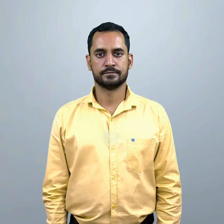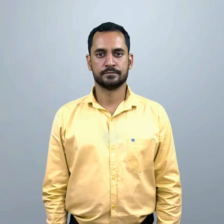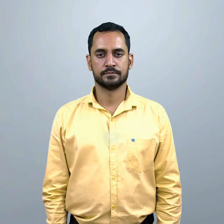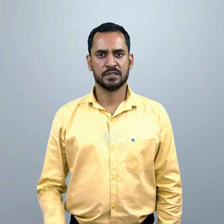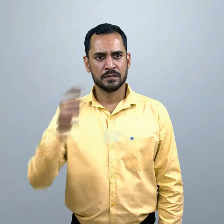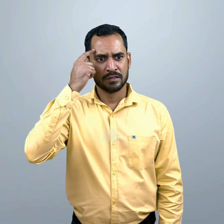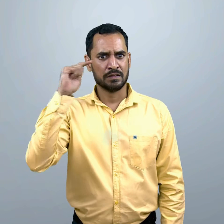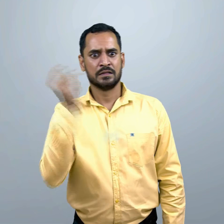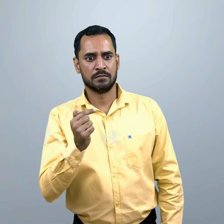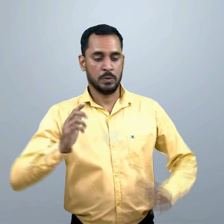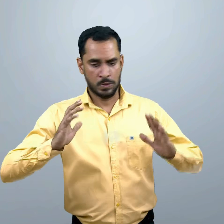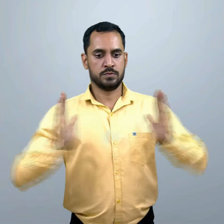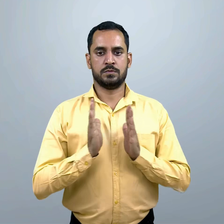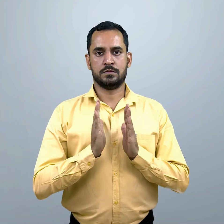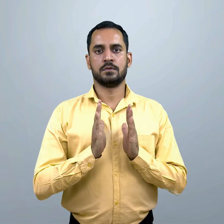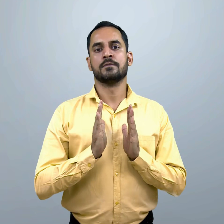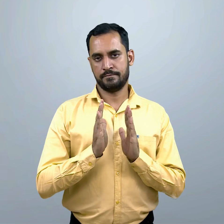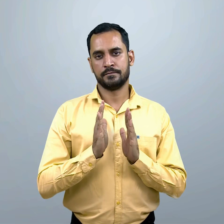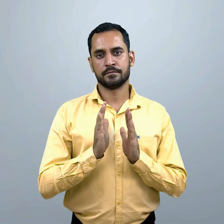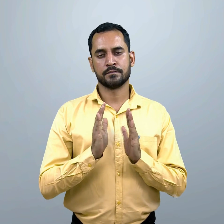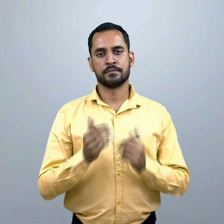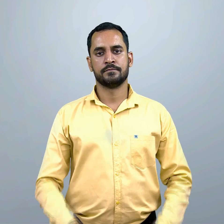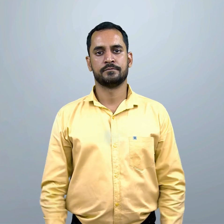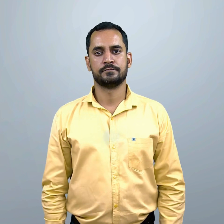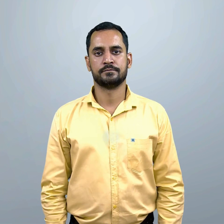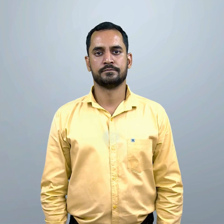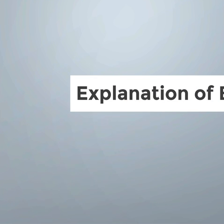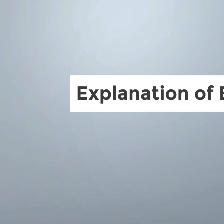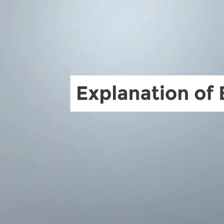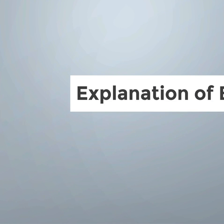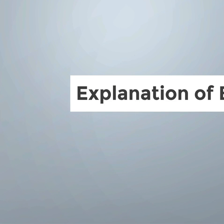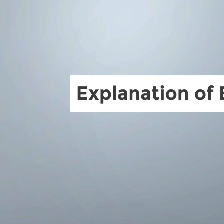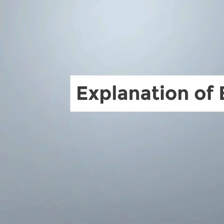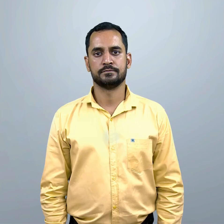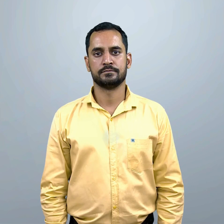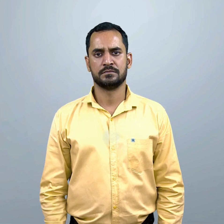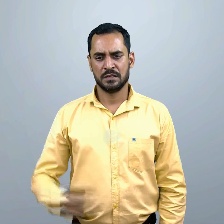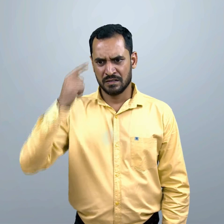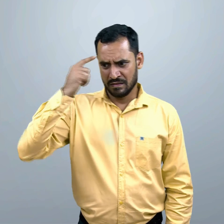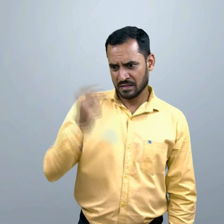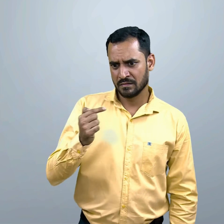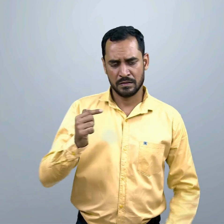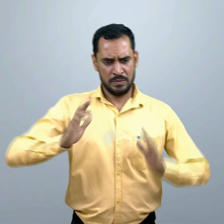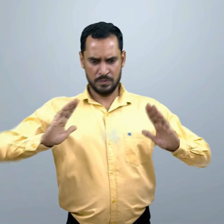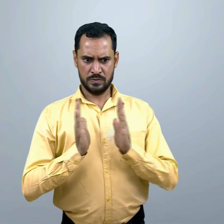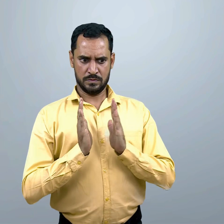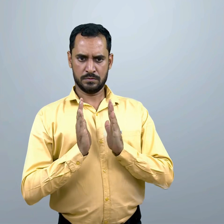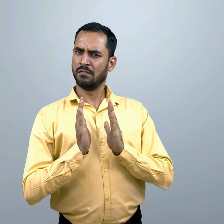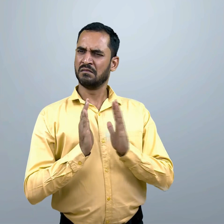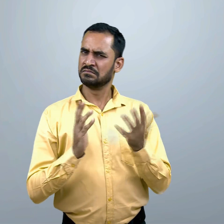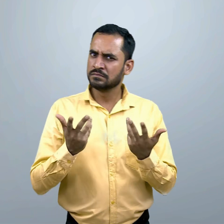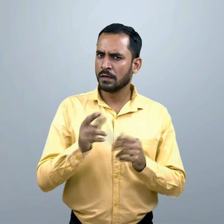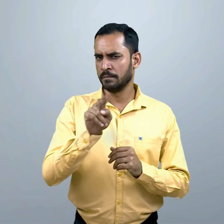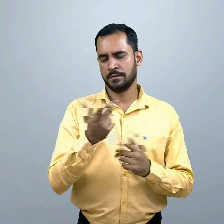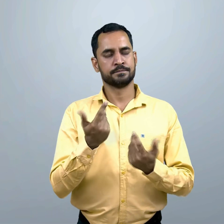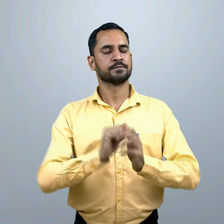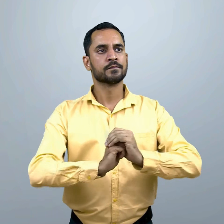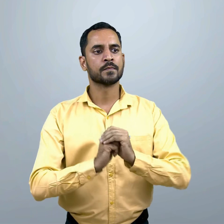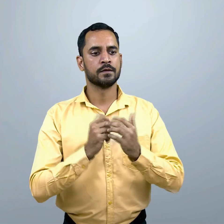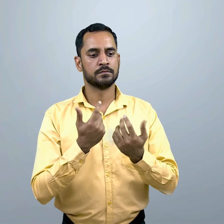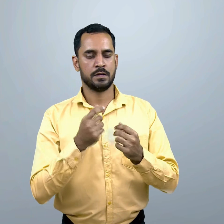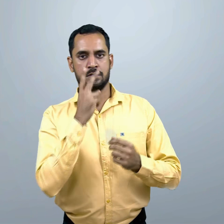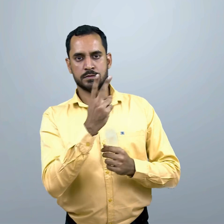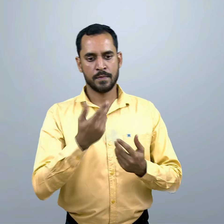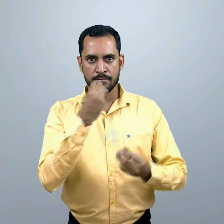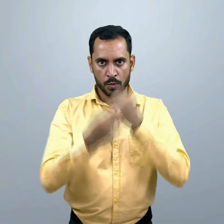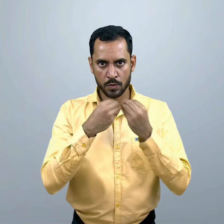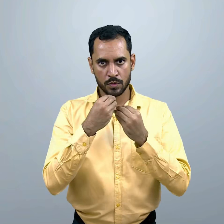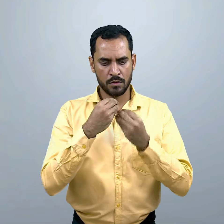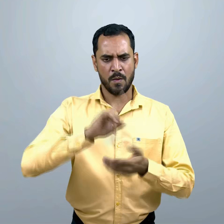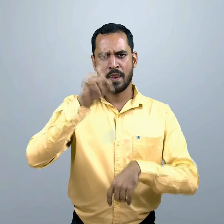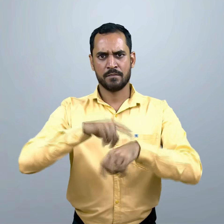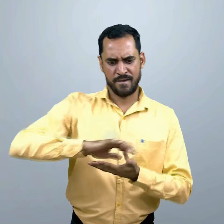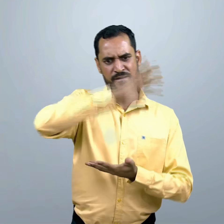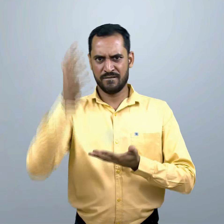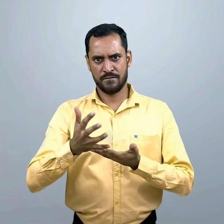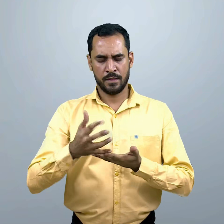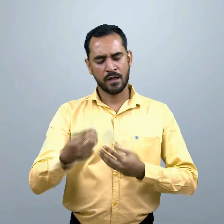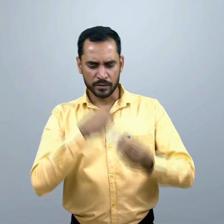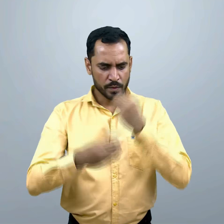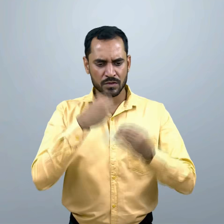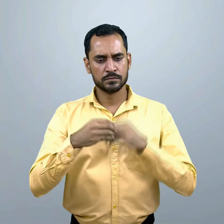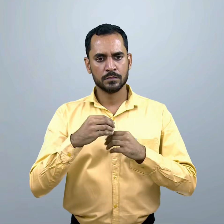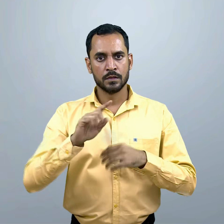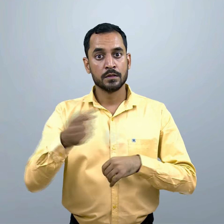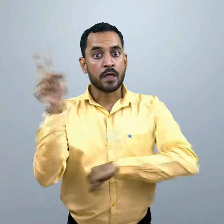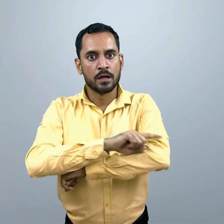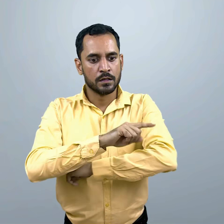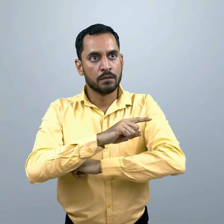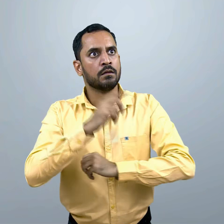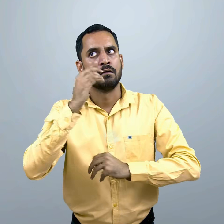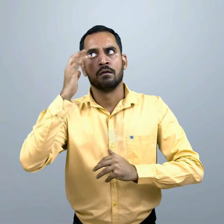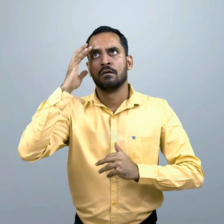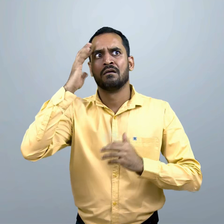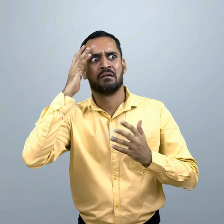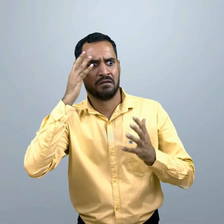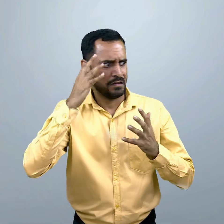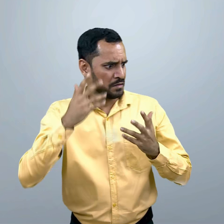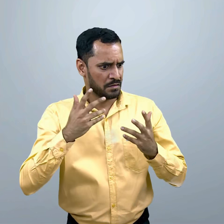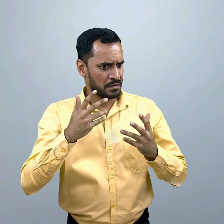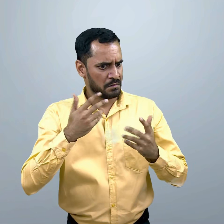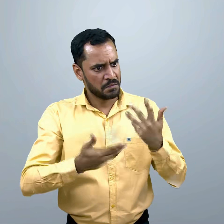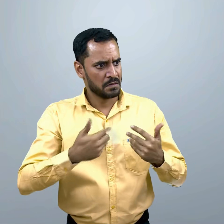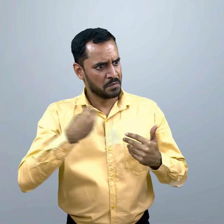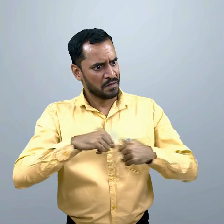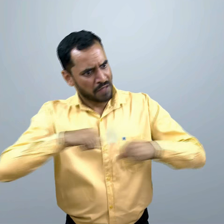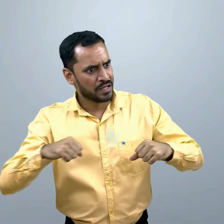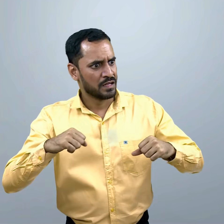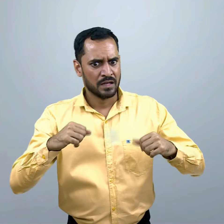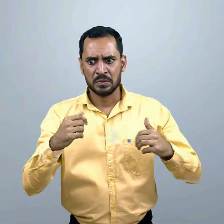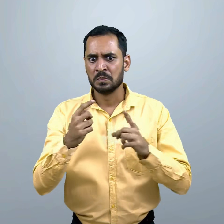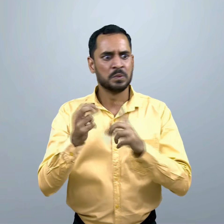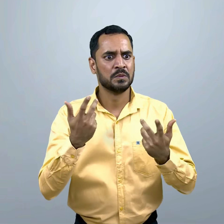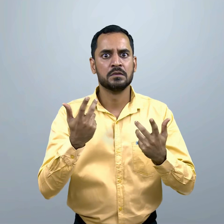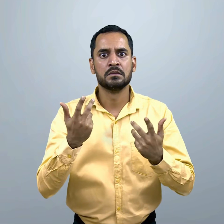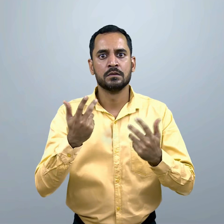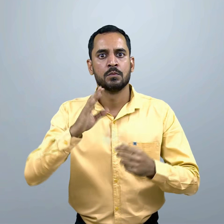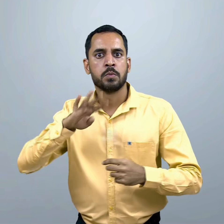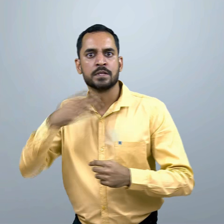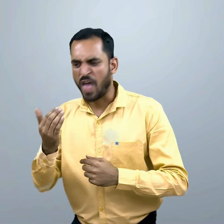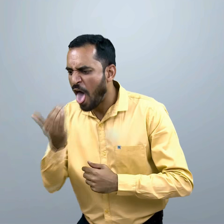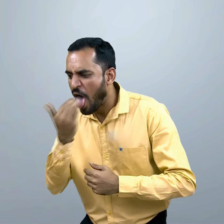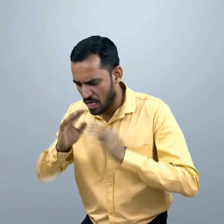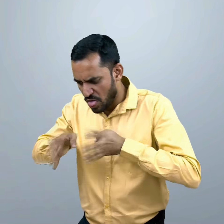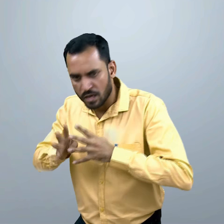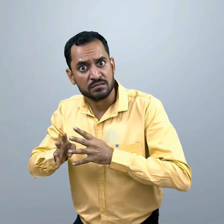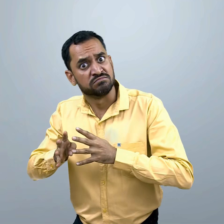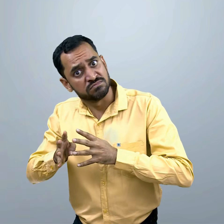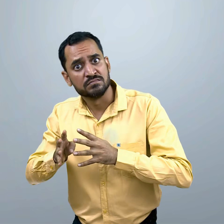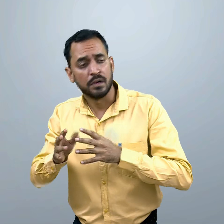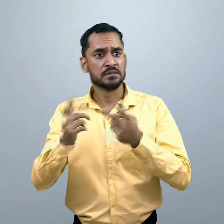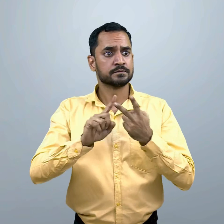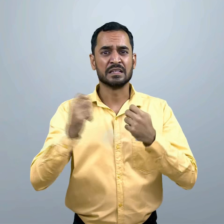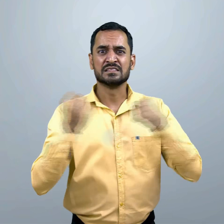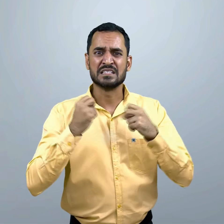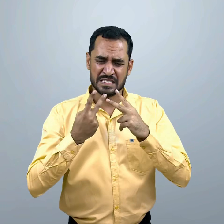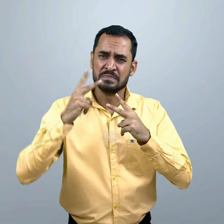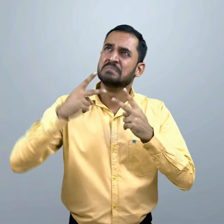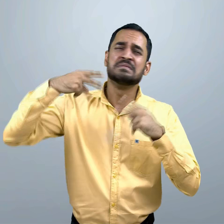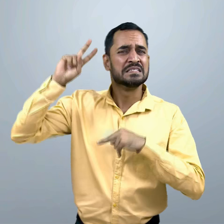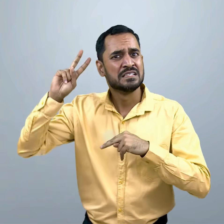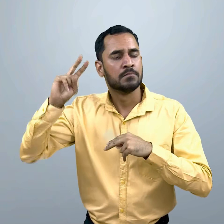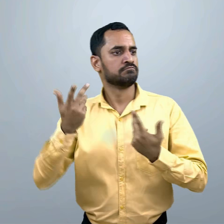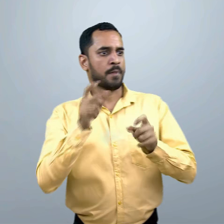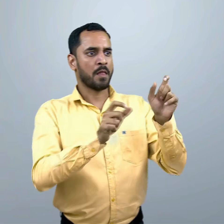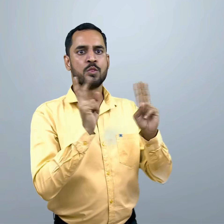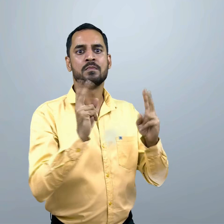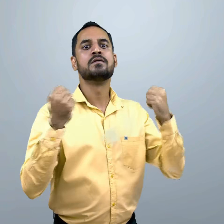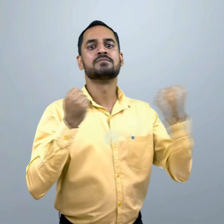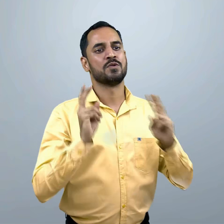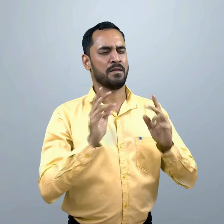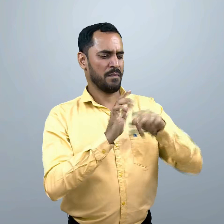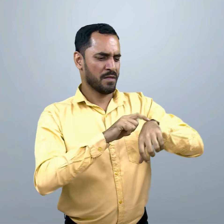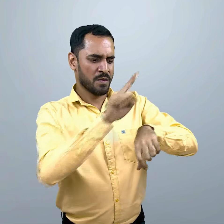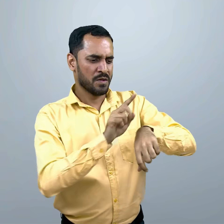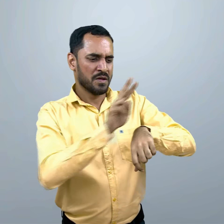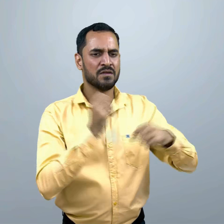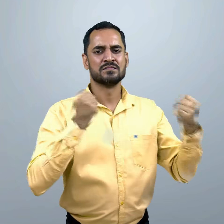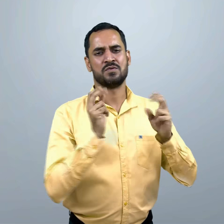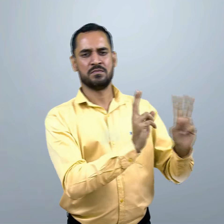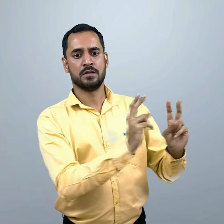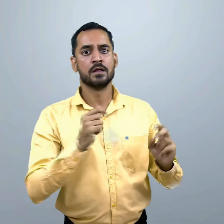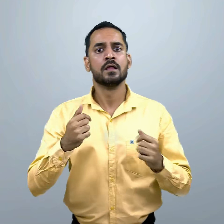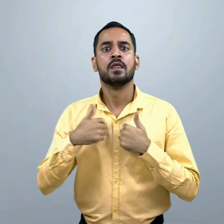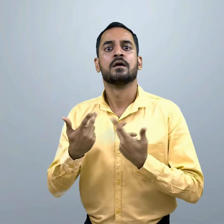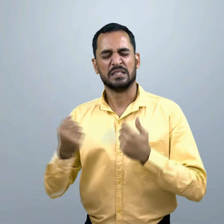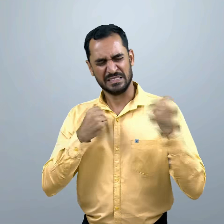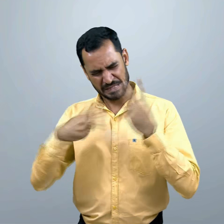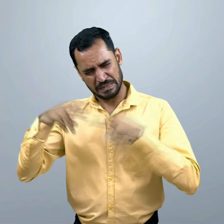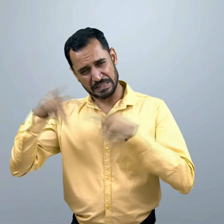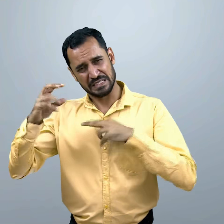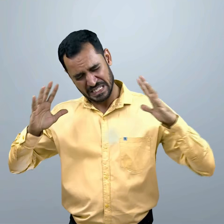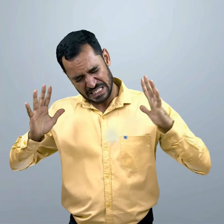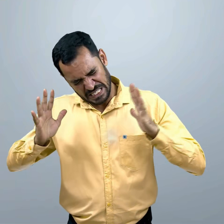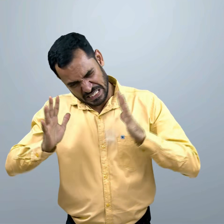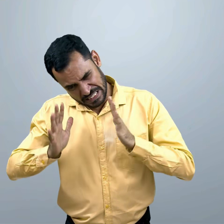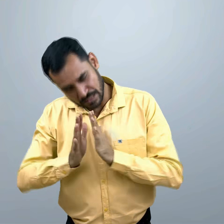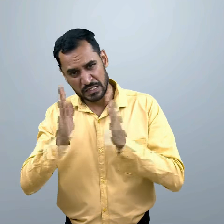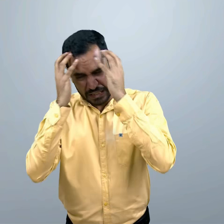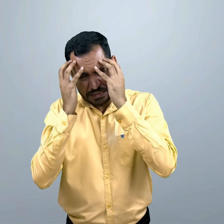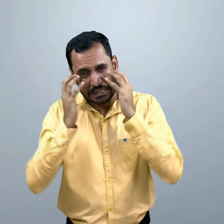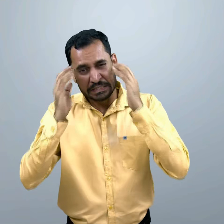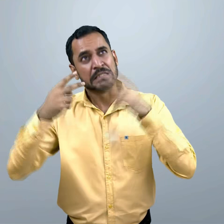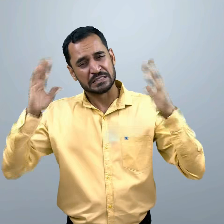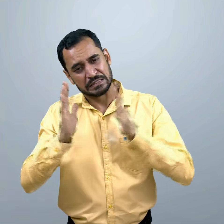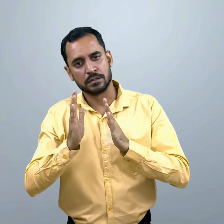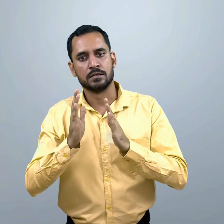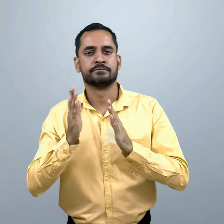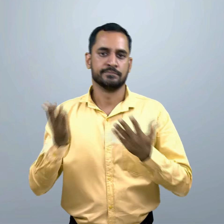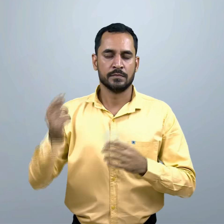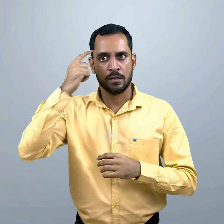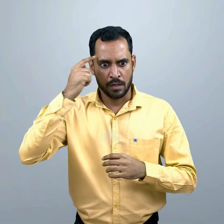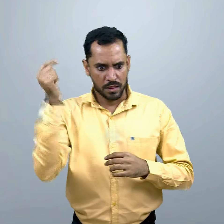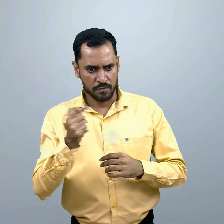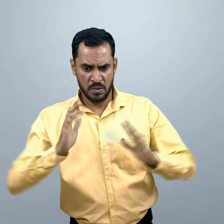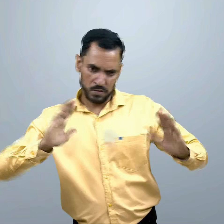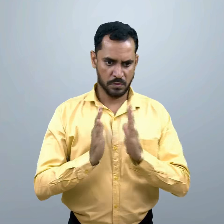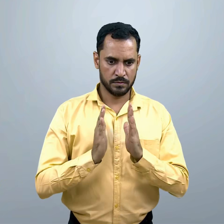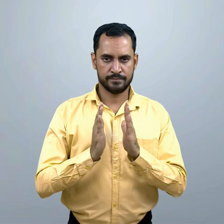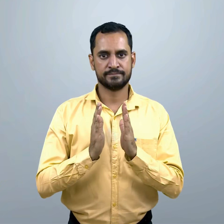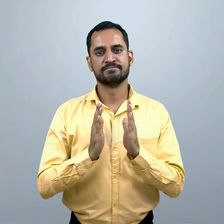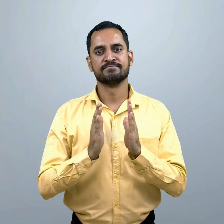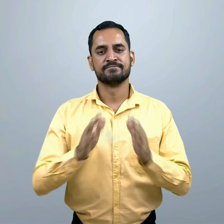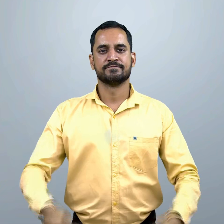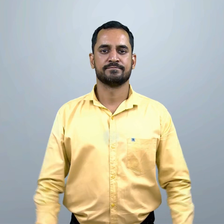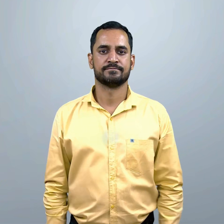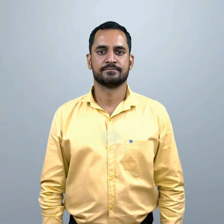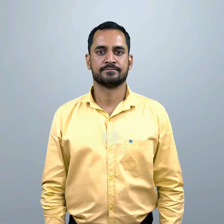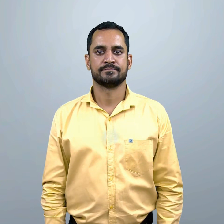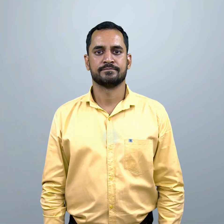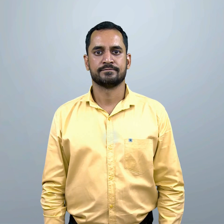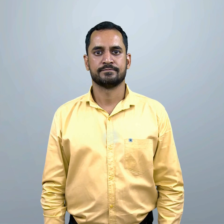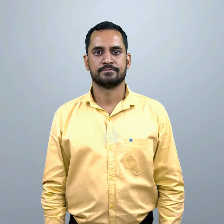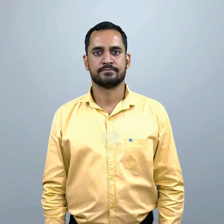Bulimia nervosa